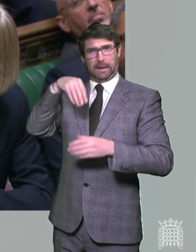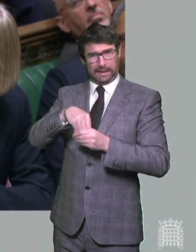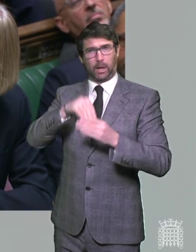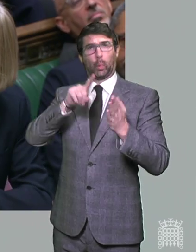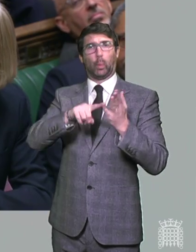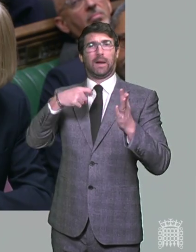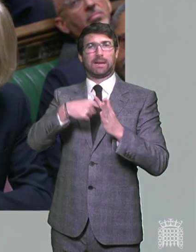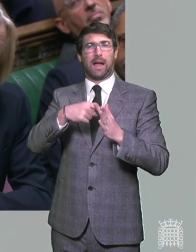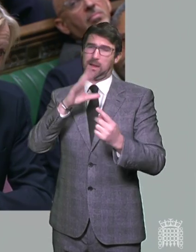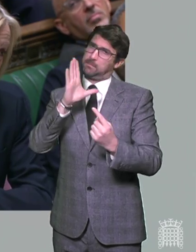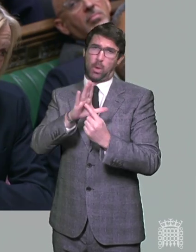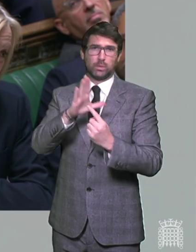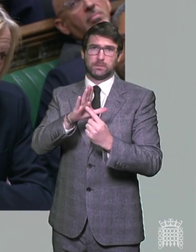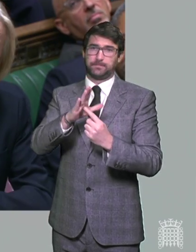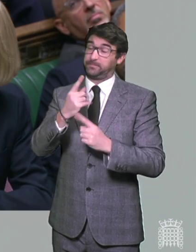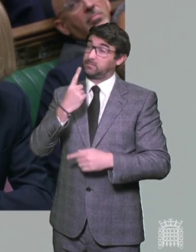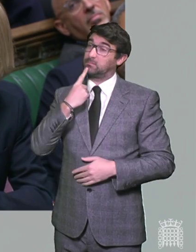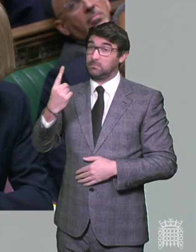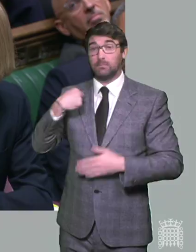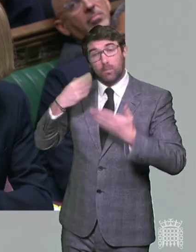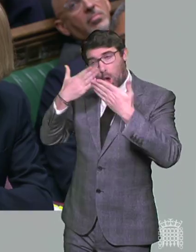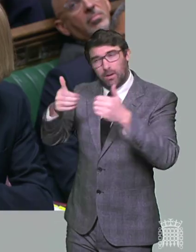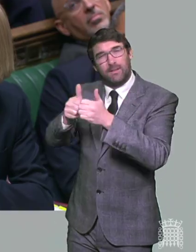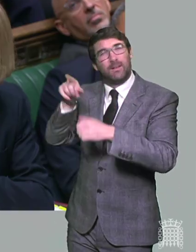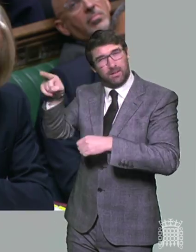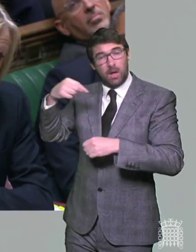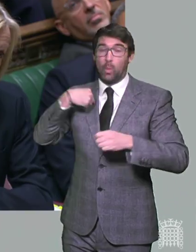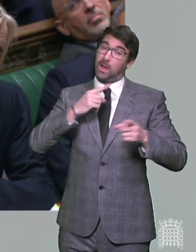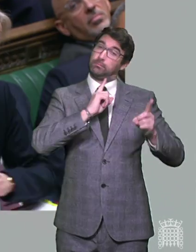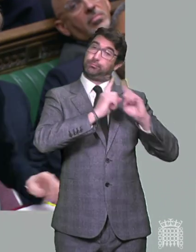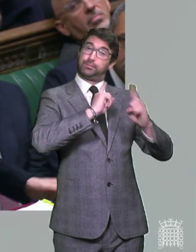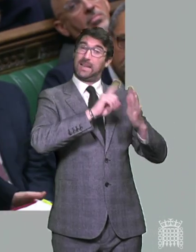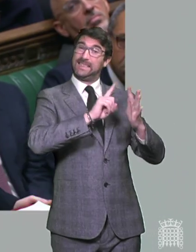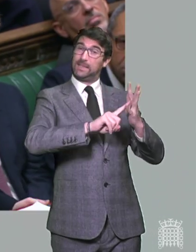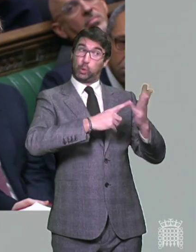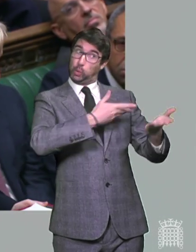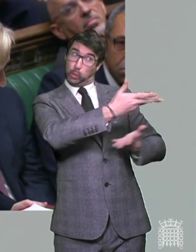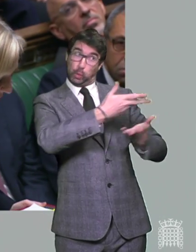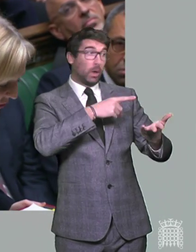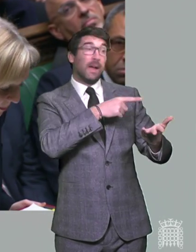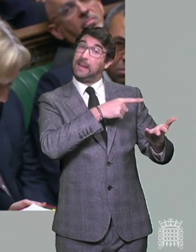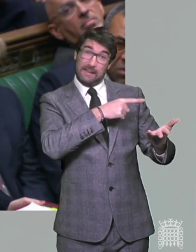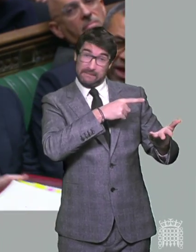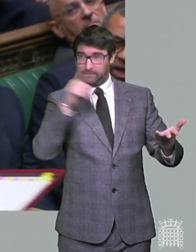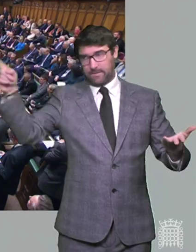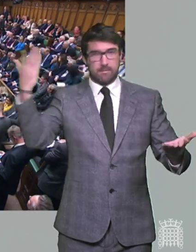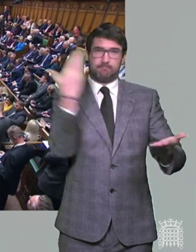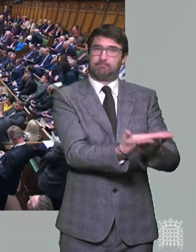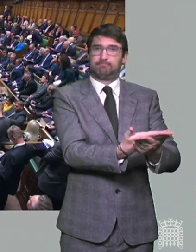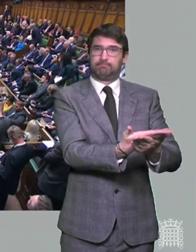I can tell my right honourable Friend that any negotiations will reflect the same position that is in the protocol Bill.